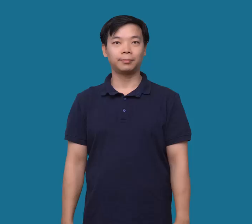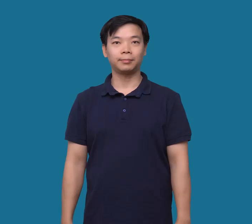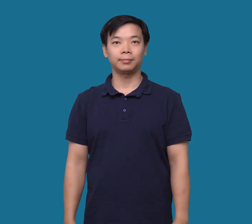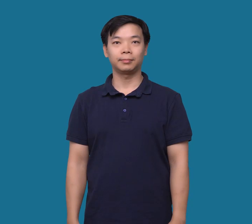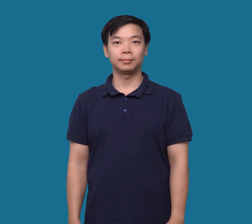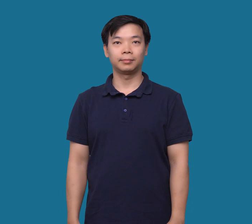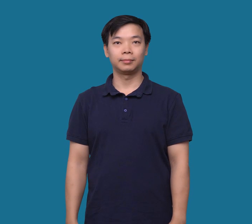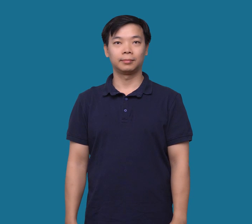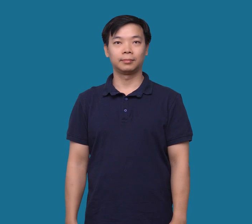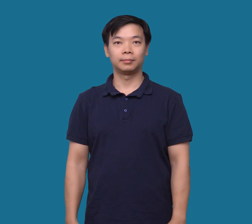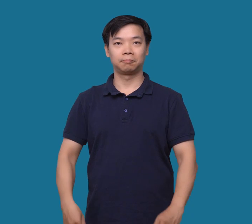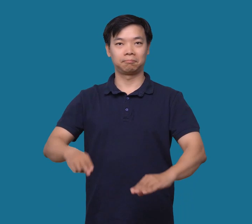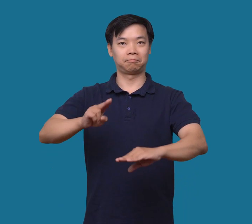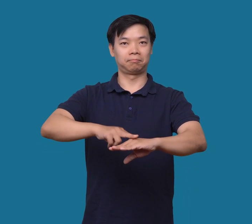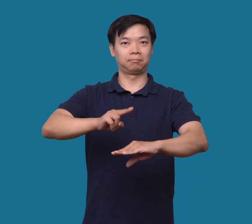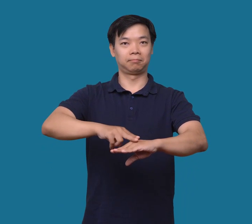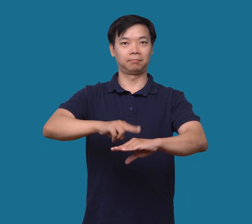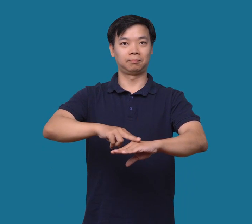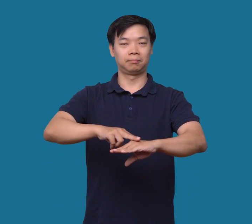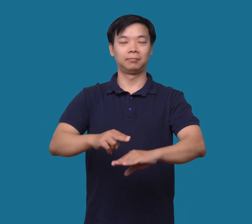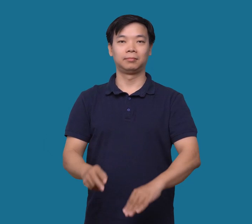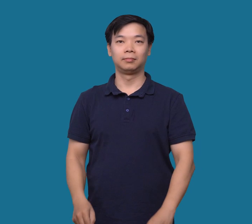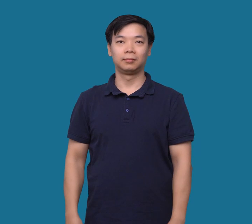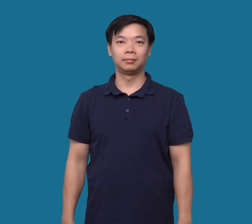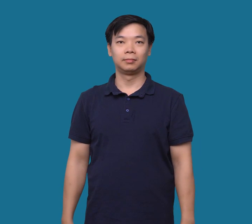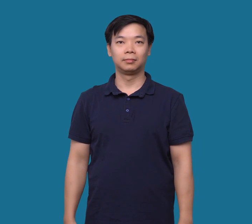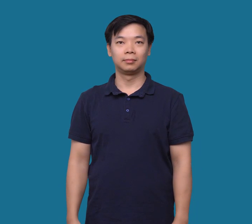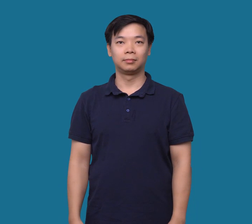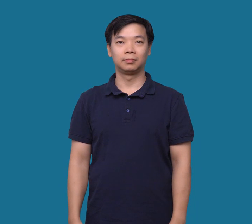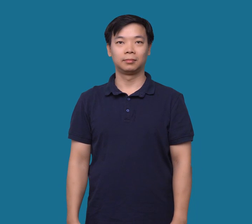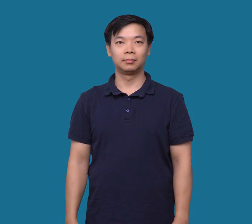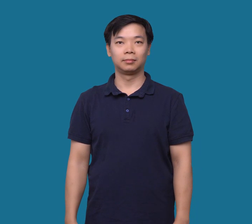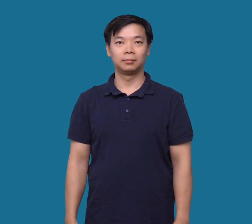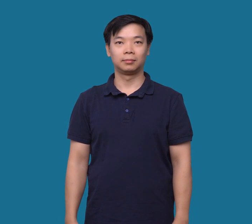xe cảnh sát